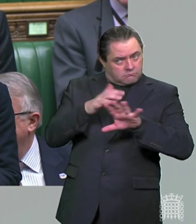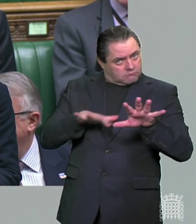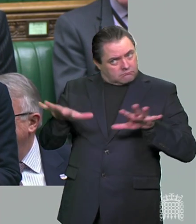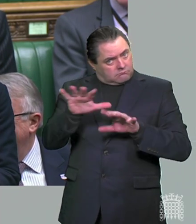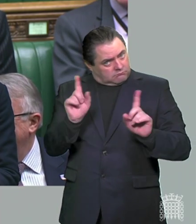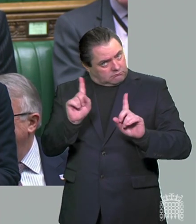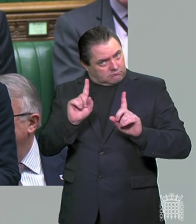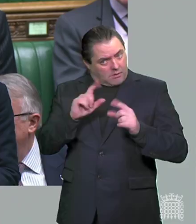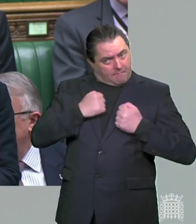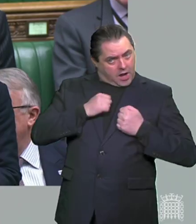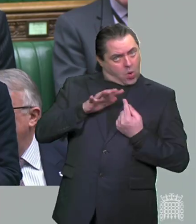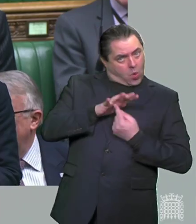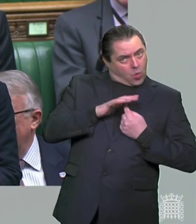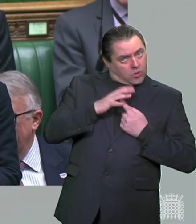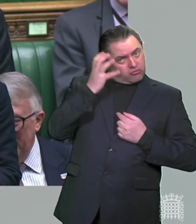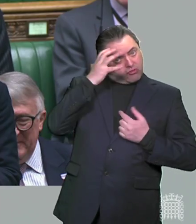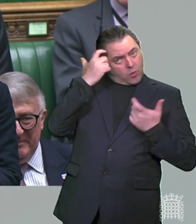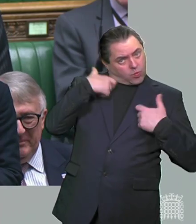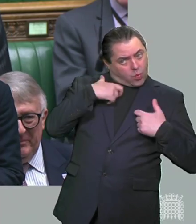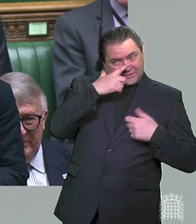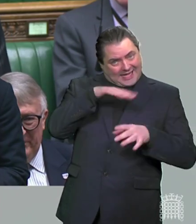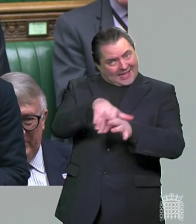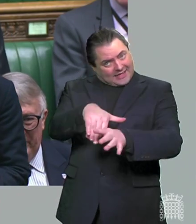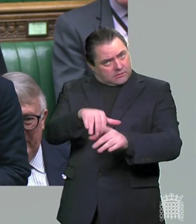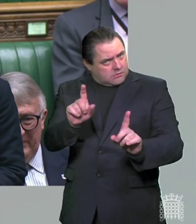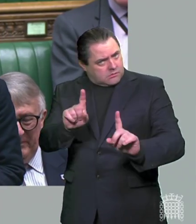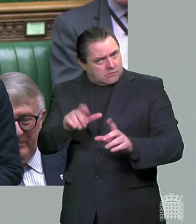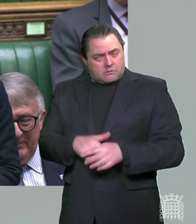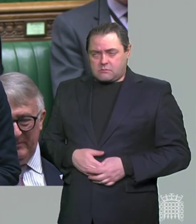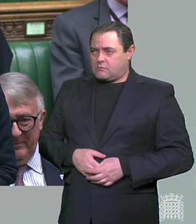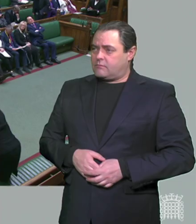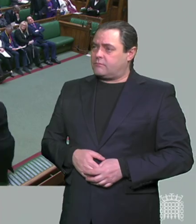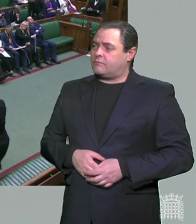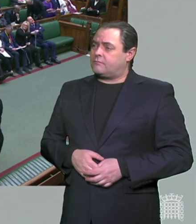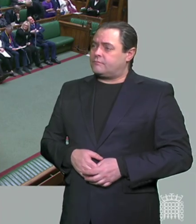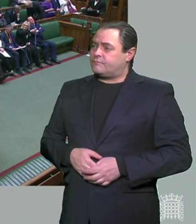Will my local Crown court be considered to be part of the next stages?